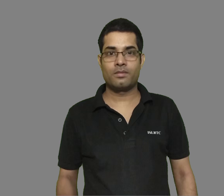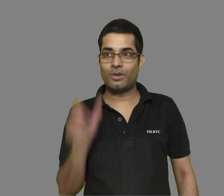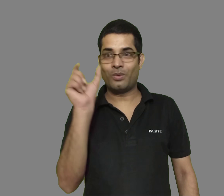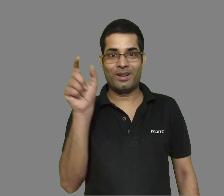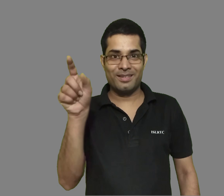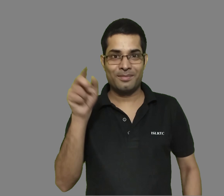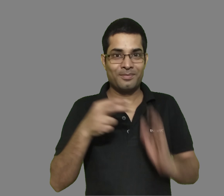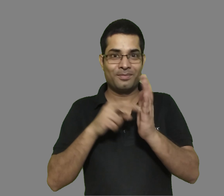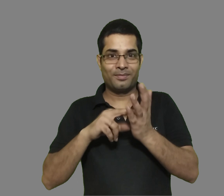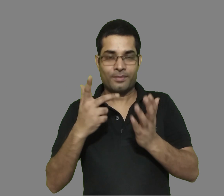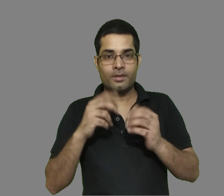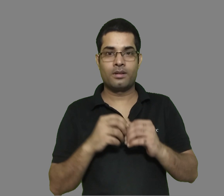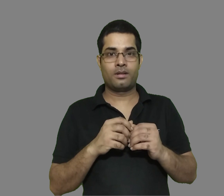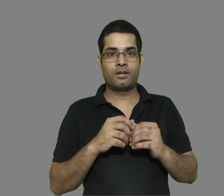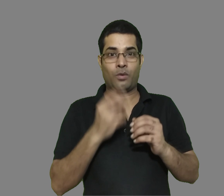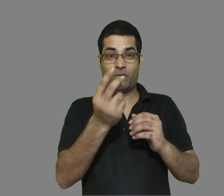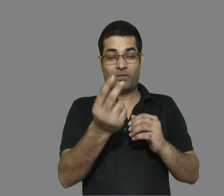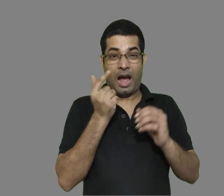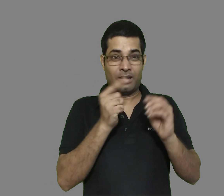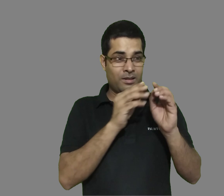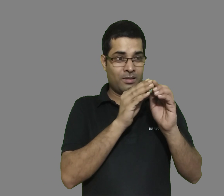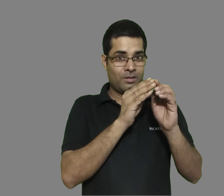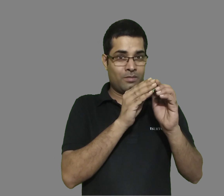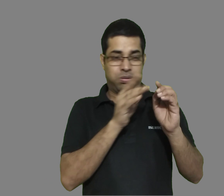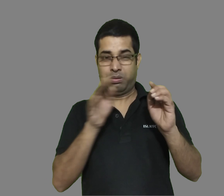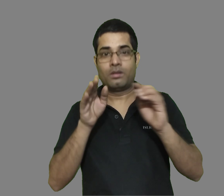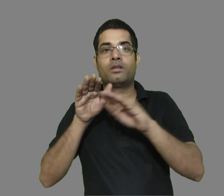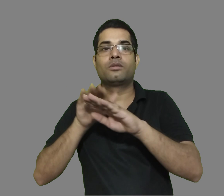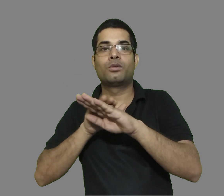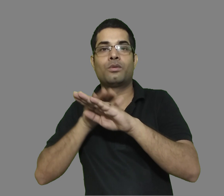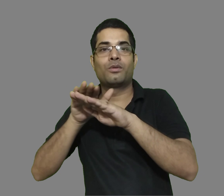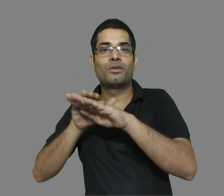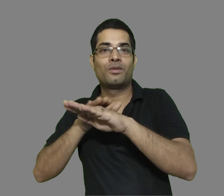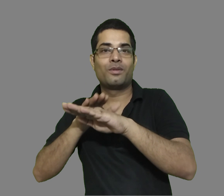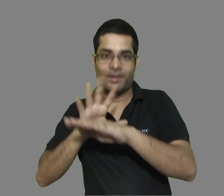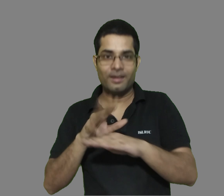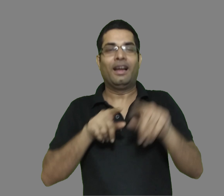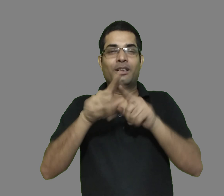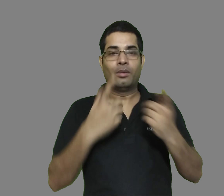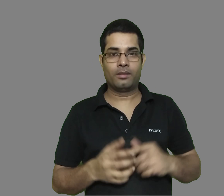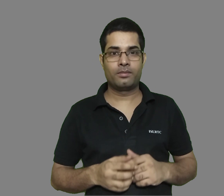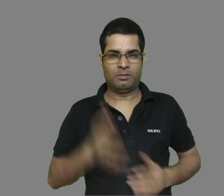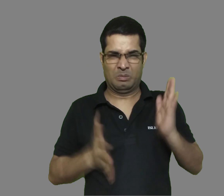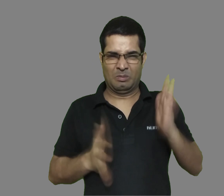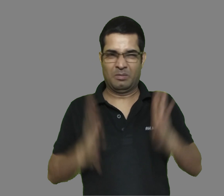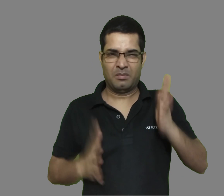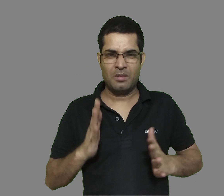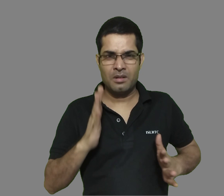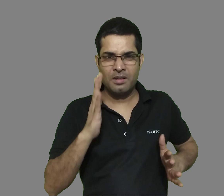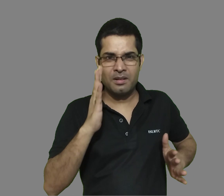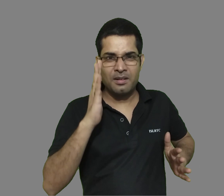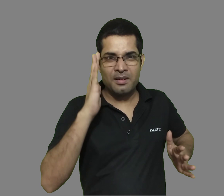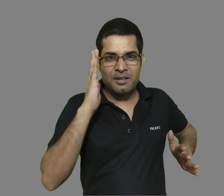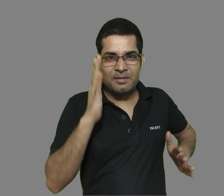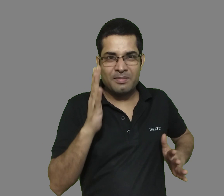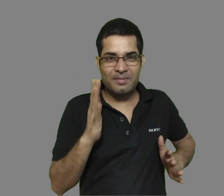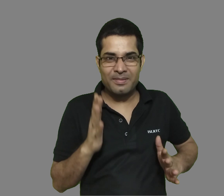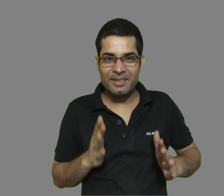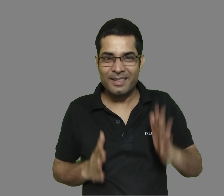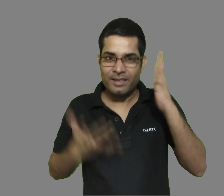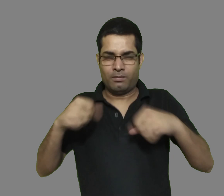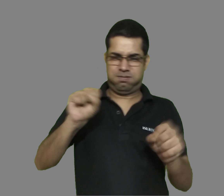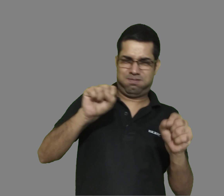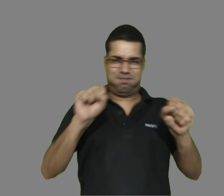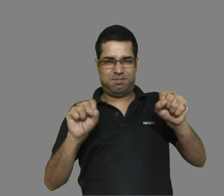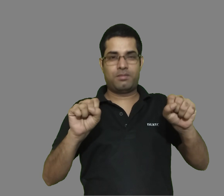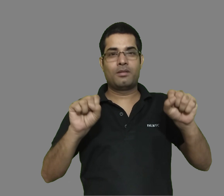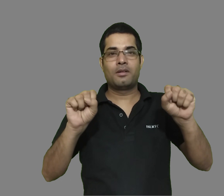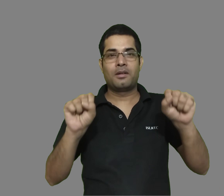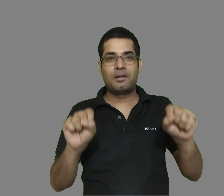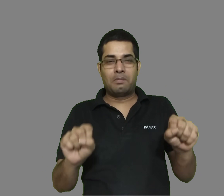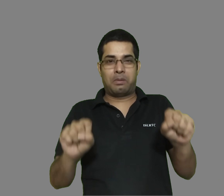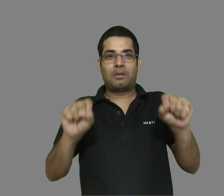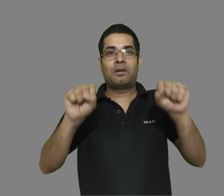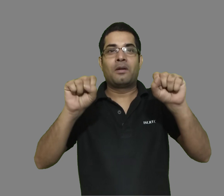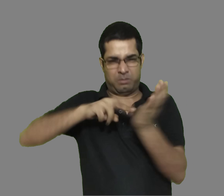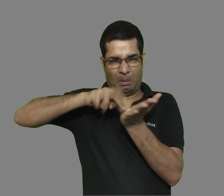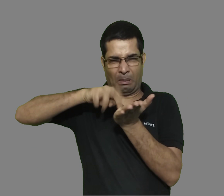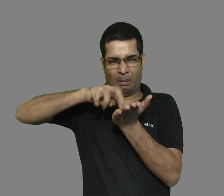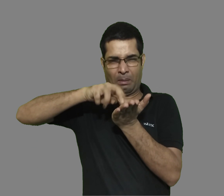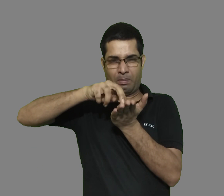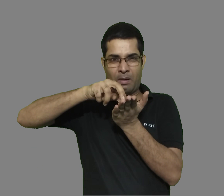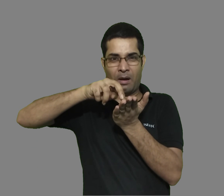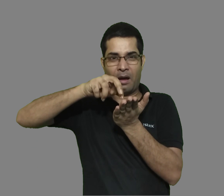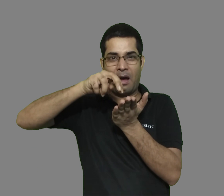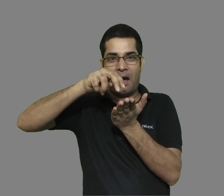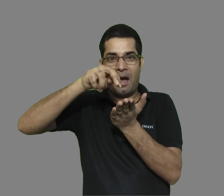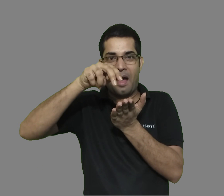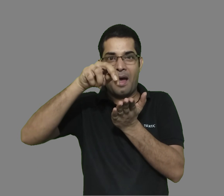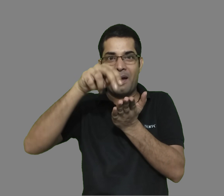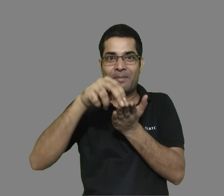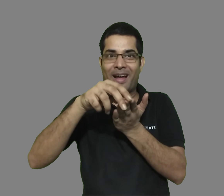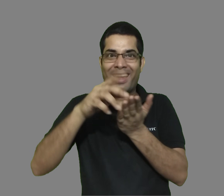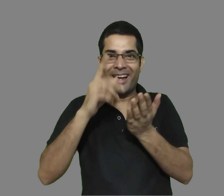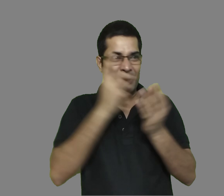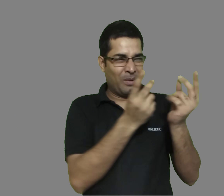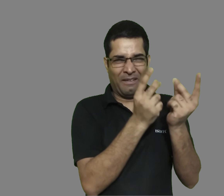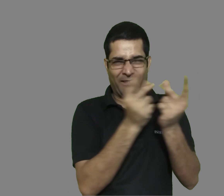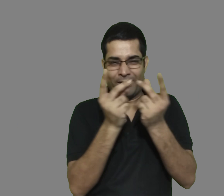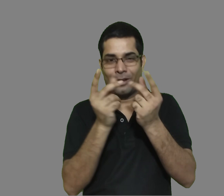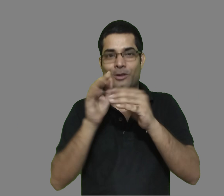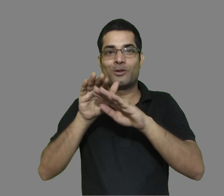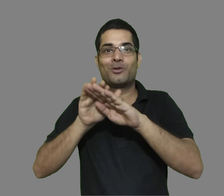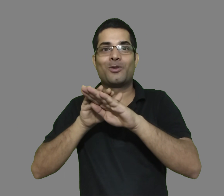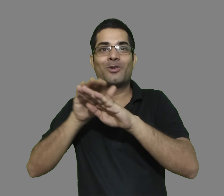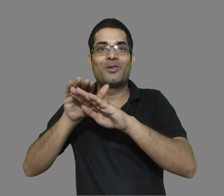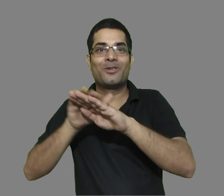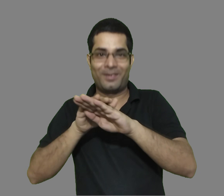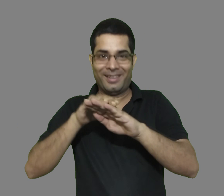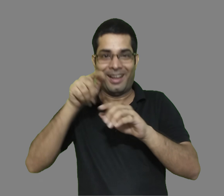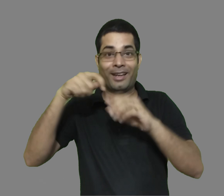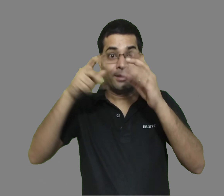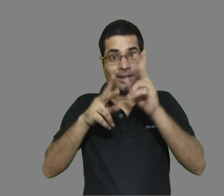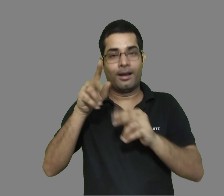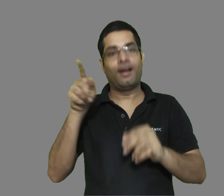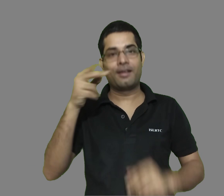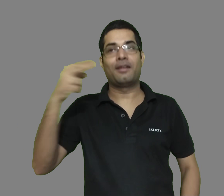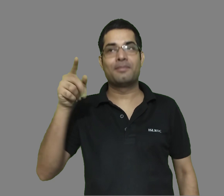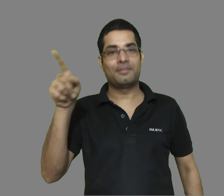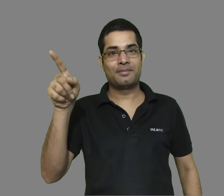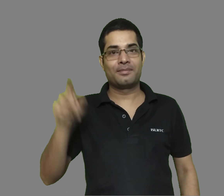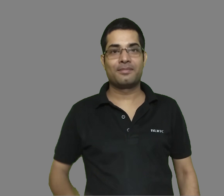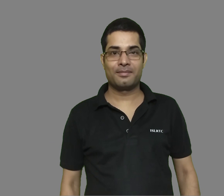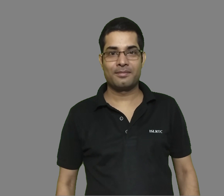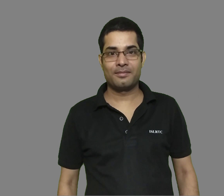Ease Out